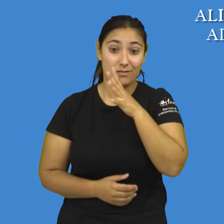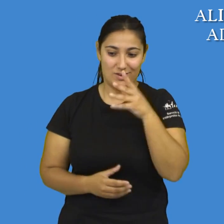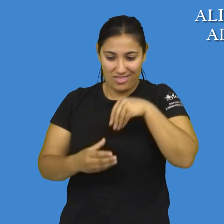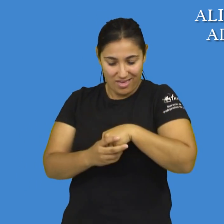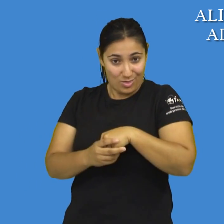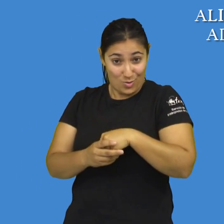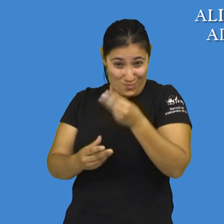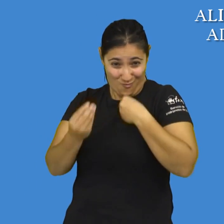dentro